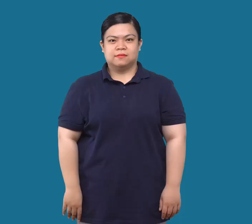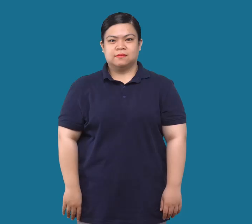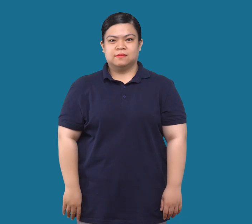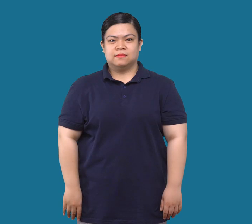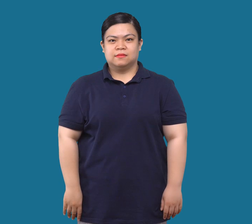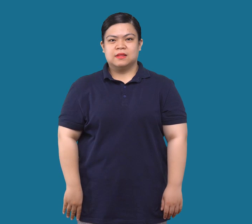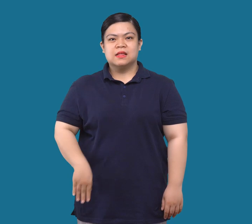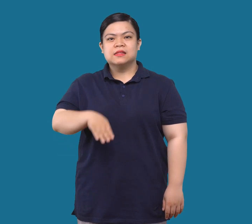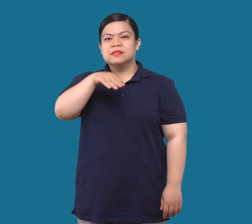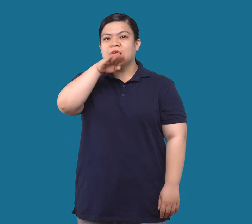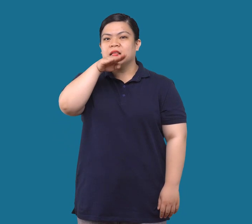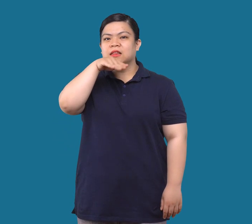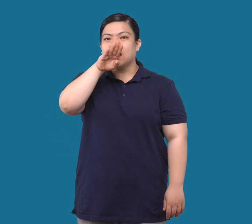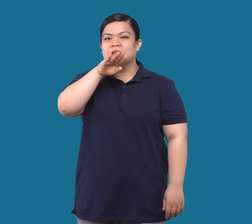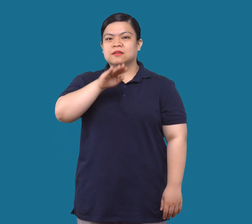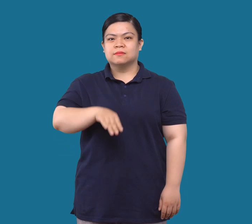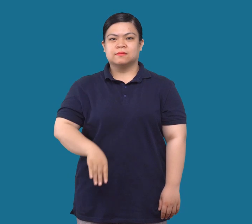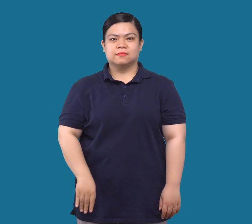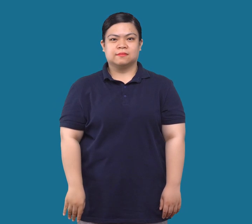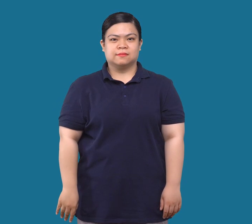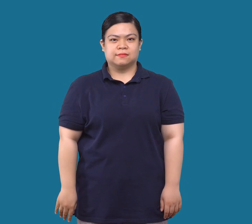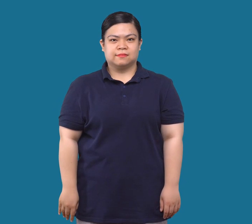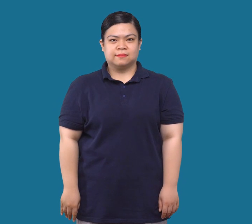tặc lưỡi